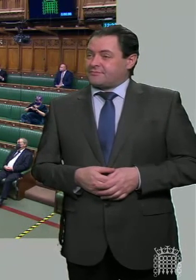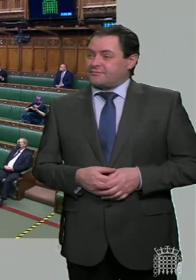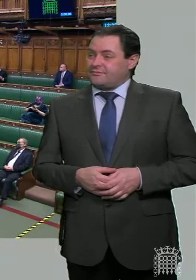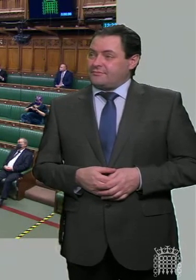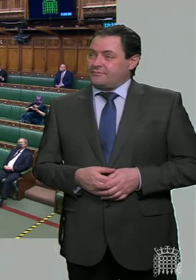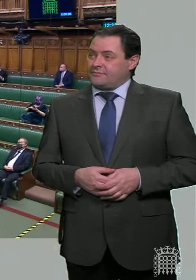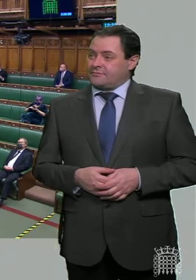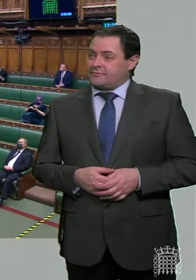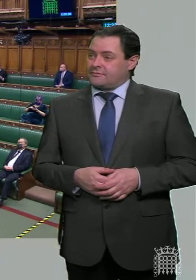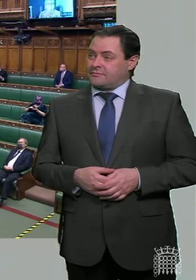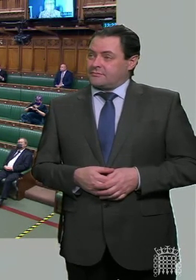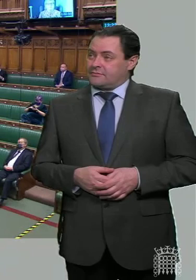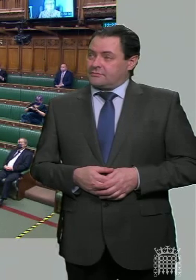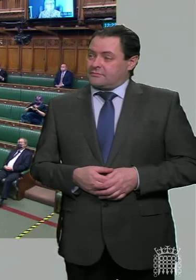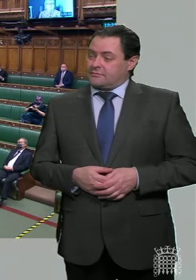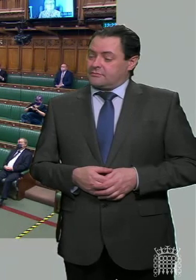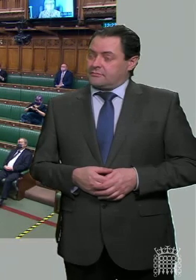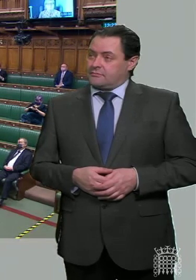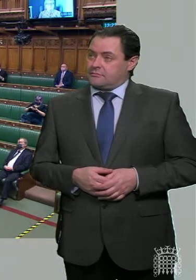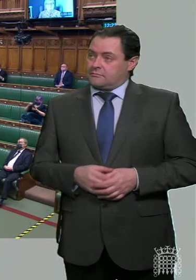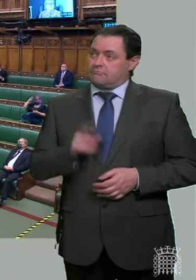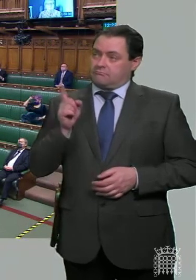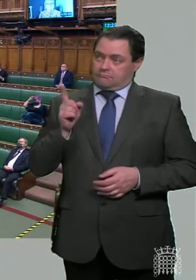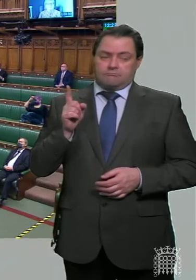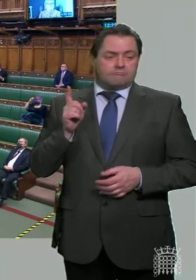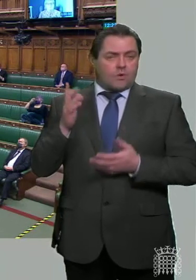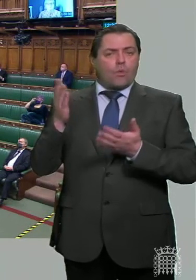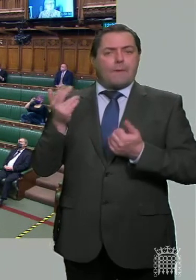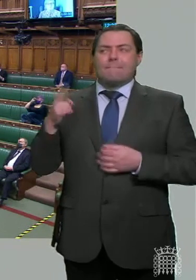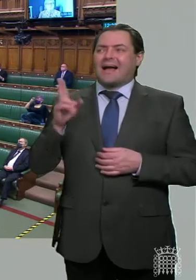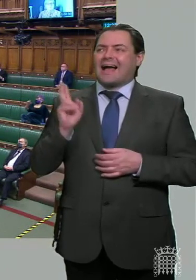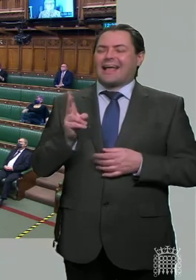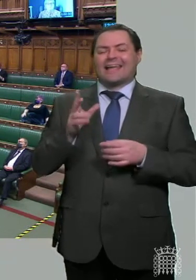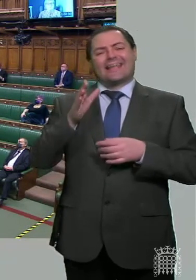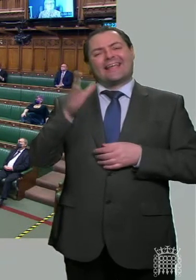We are now heading up to Amy Callaghan, who I welcome back again—good to see you.